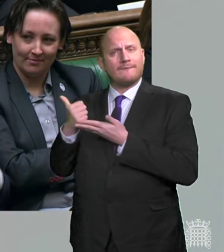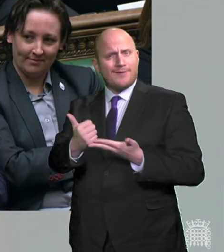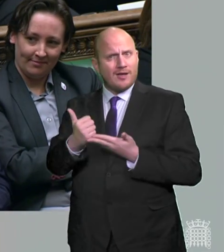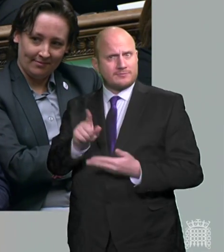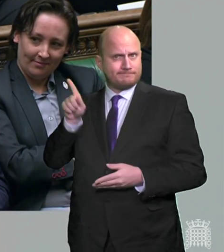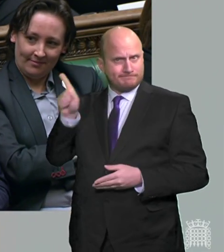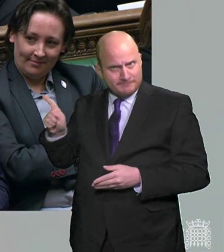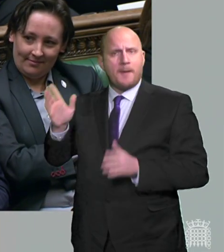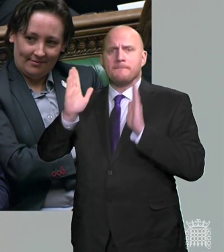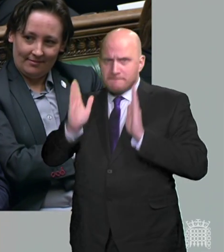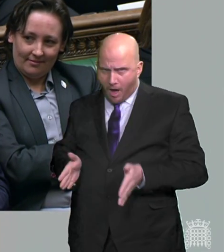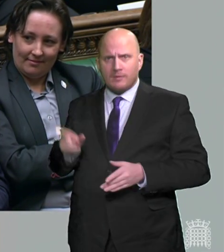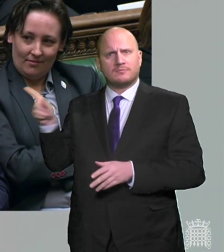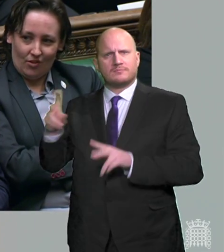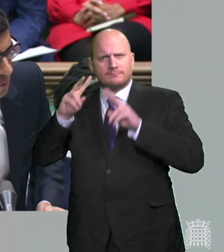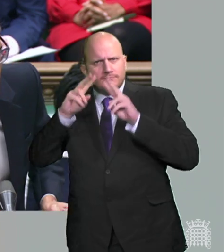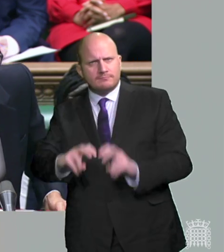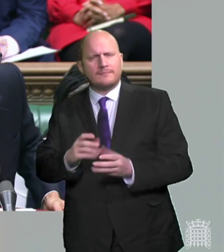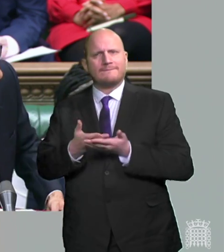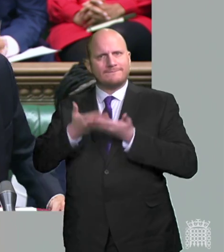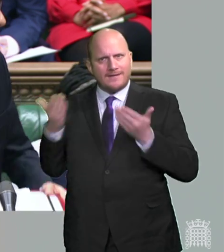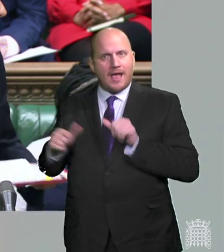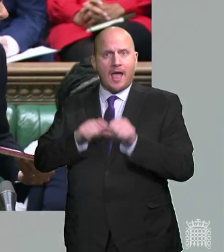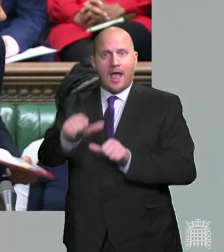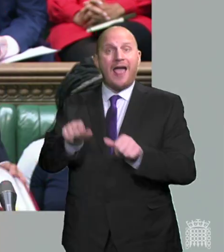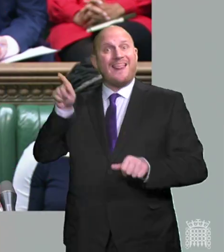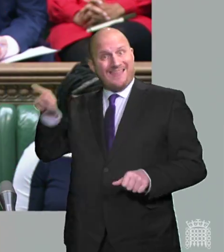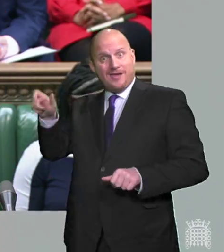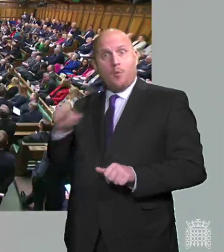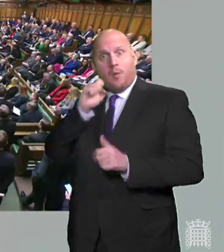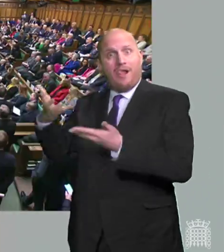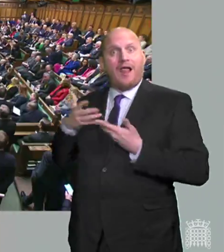That is how we will ensure accountability, and that is what I will deliver.